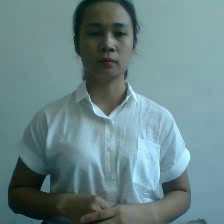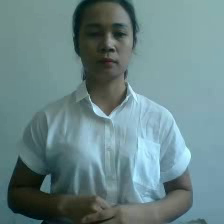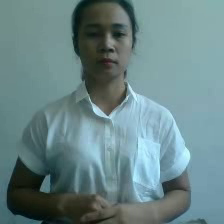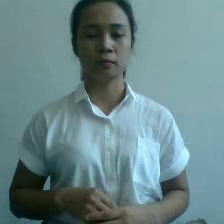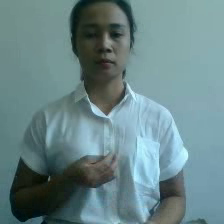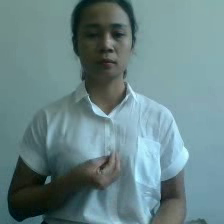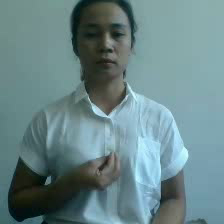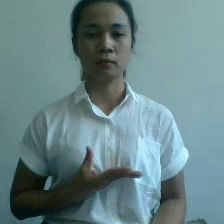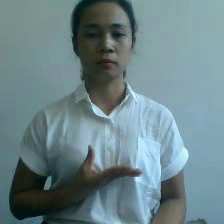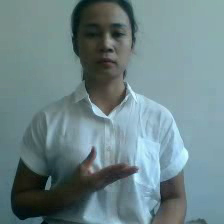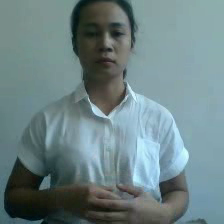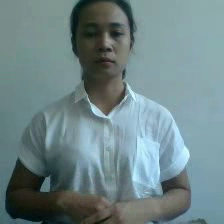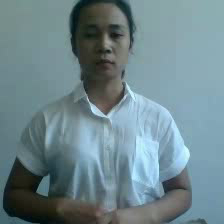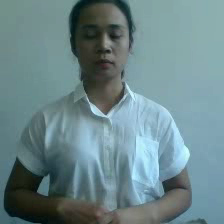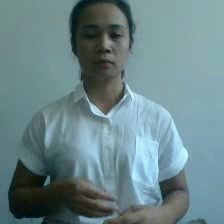Xúc động